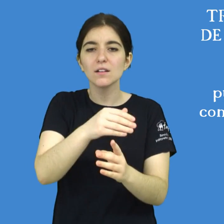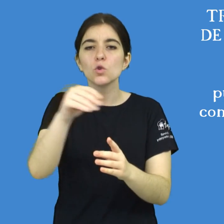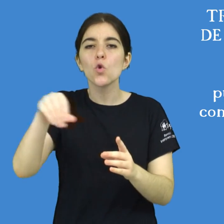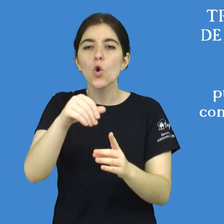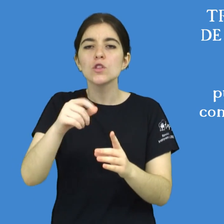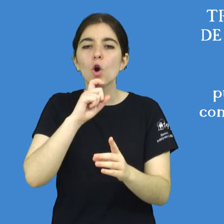azúcar